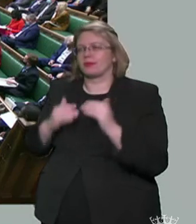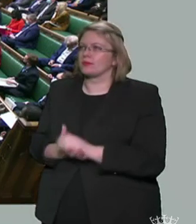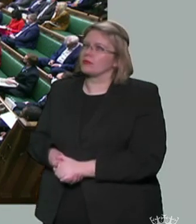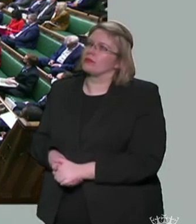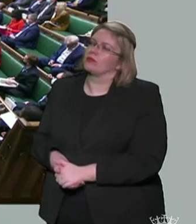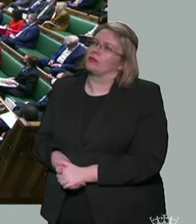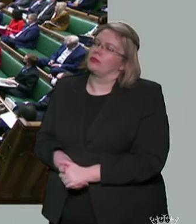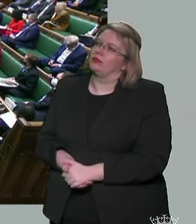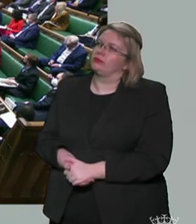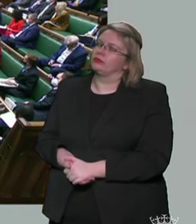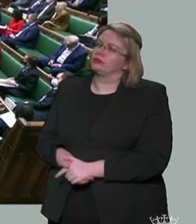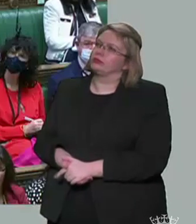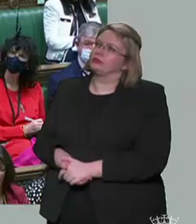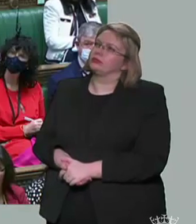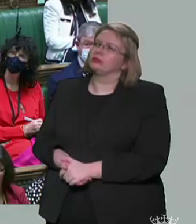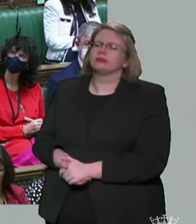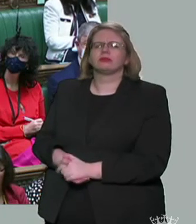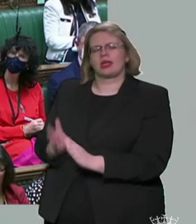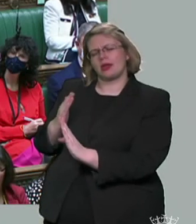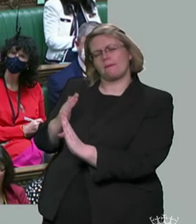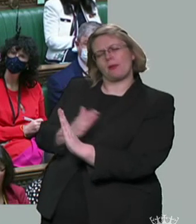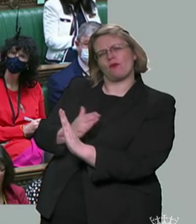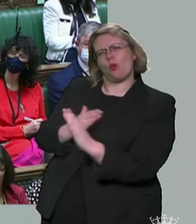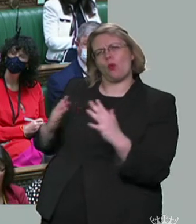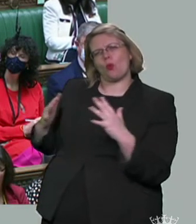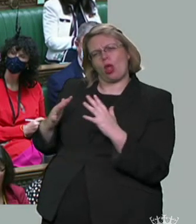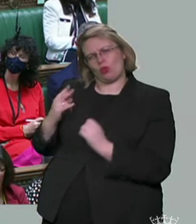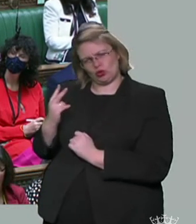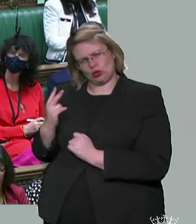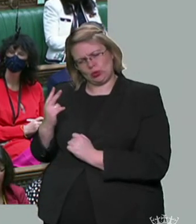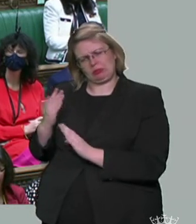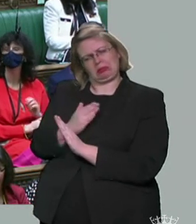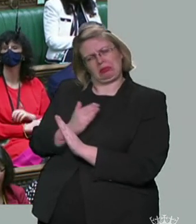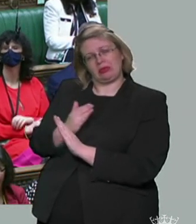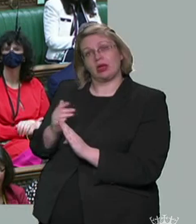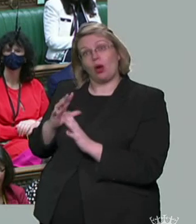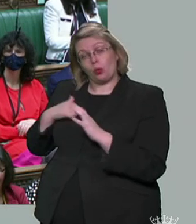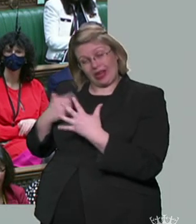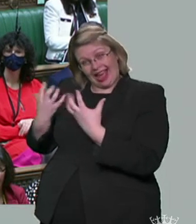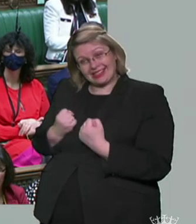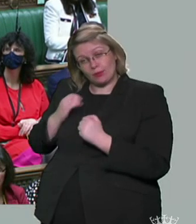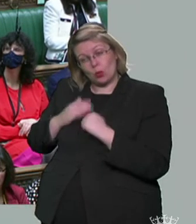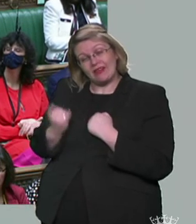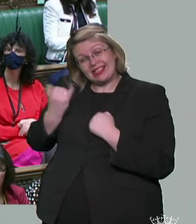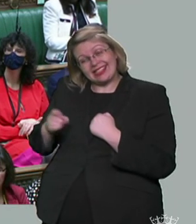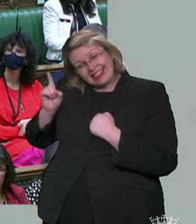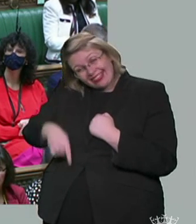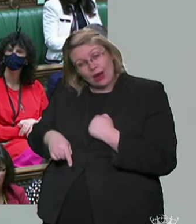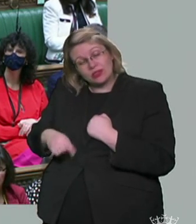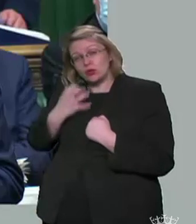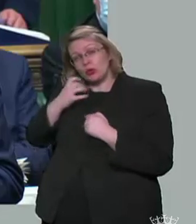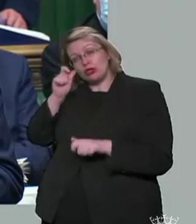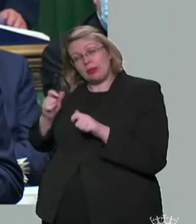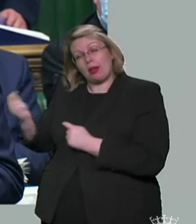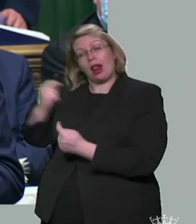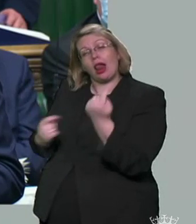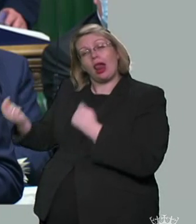In the months before world war two, the UK took in more than 60,000 Jewish refugees fleeing Nazi persecution.